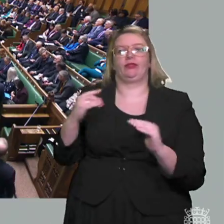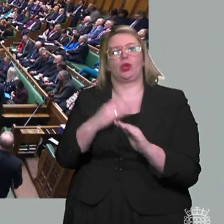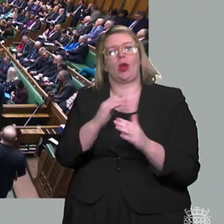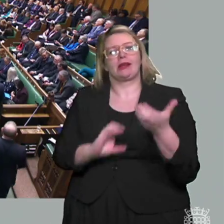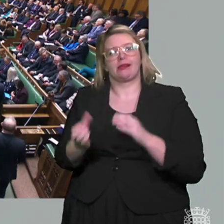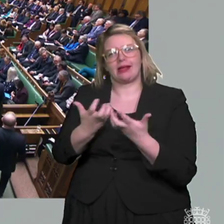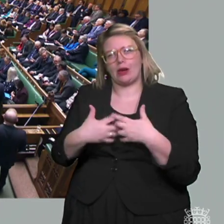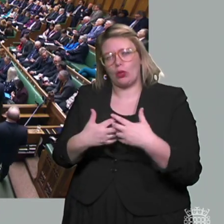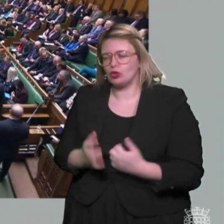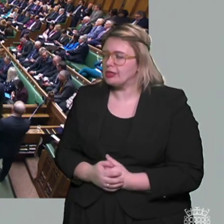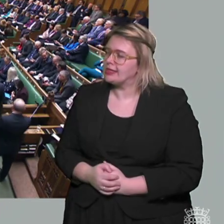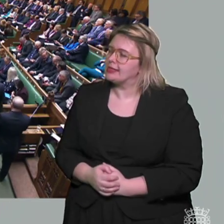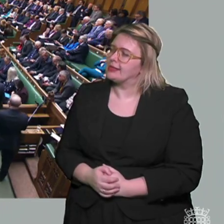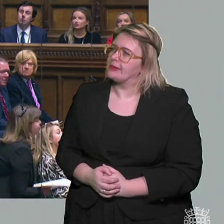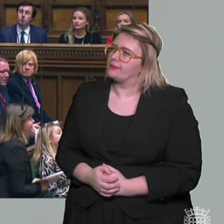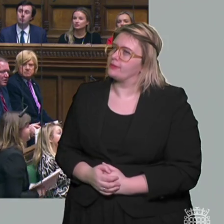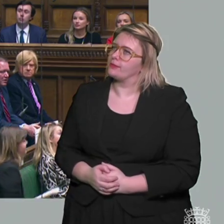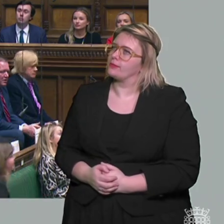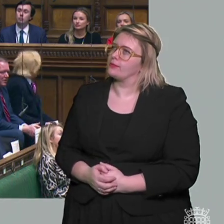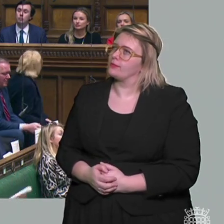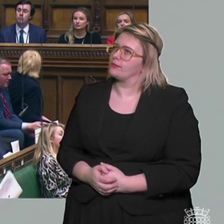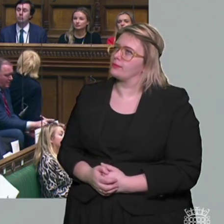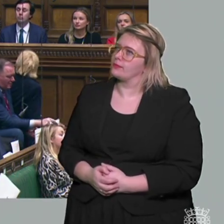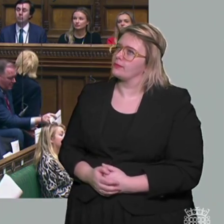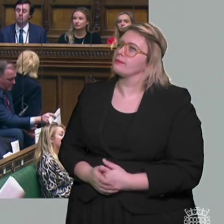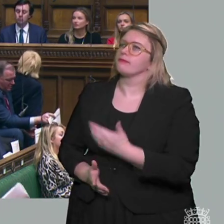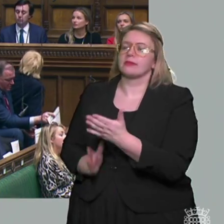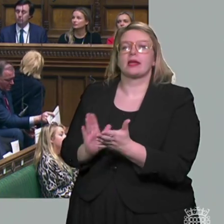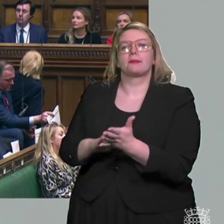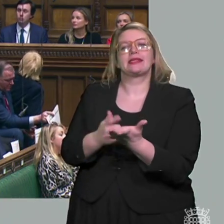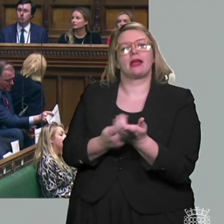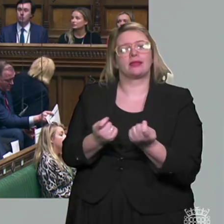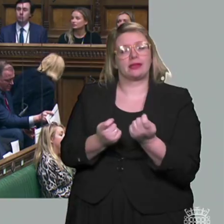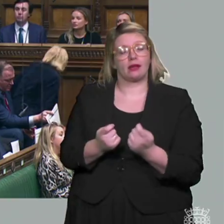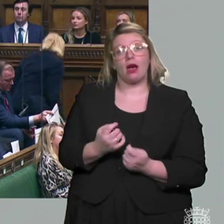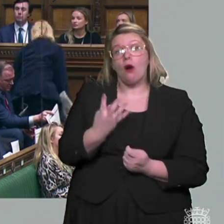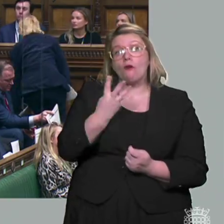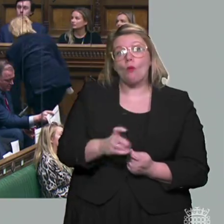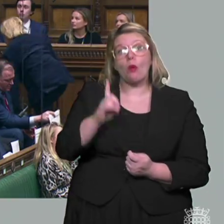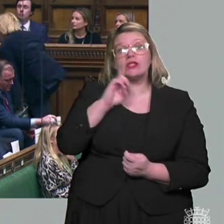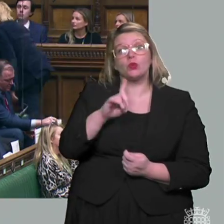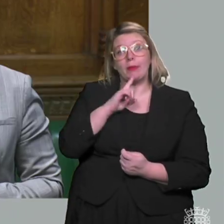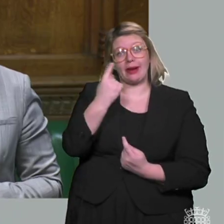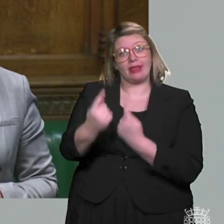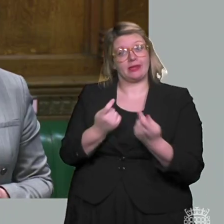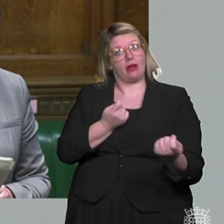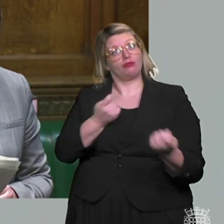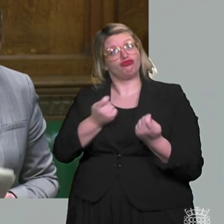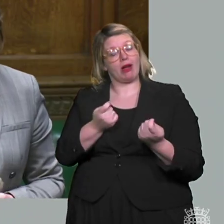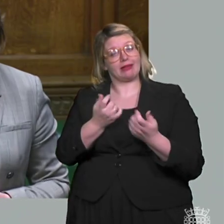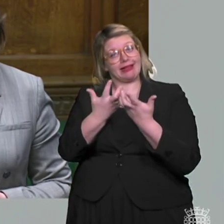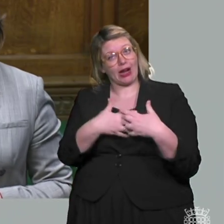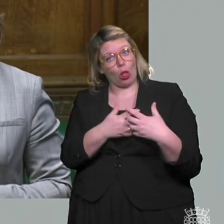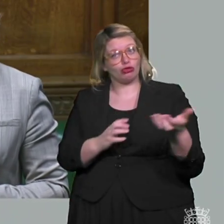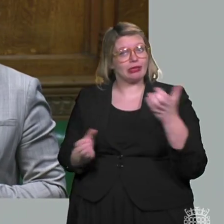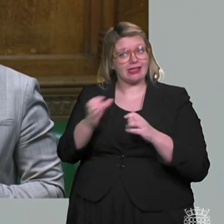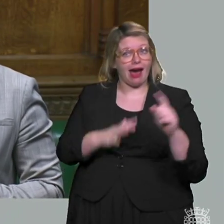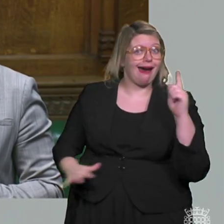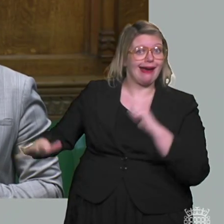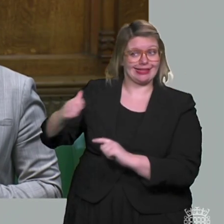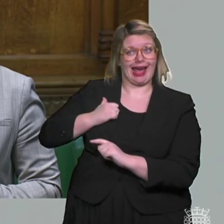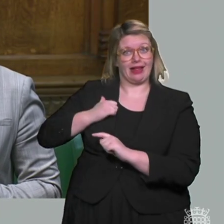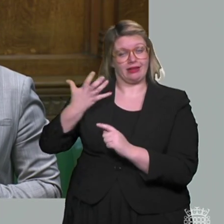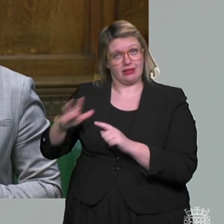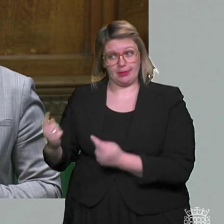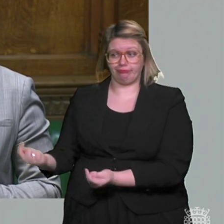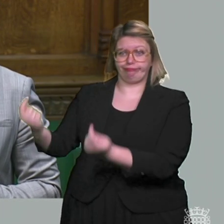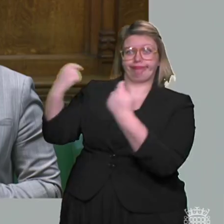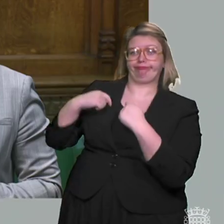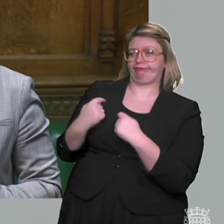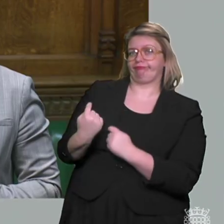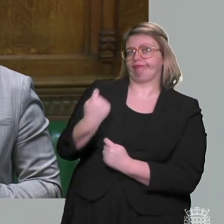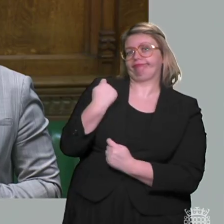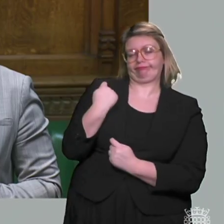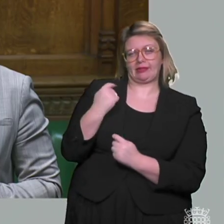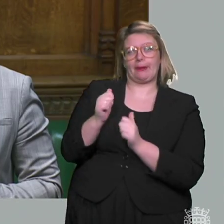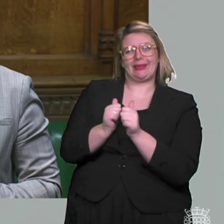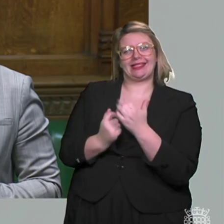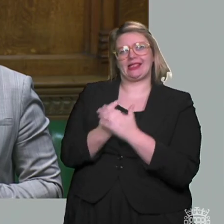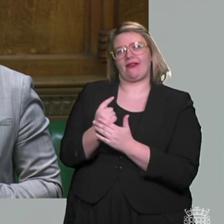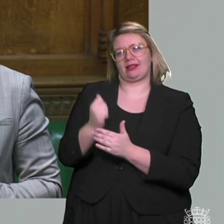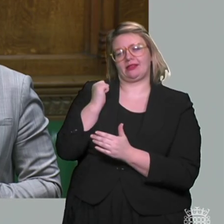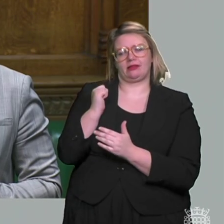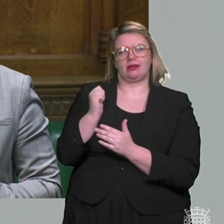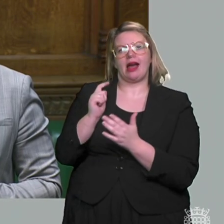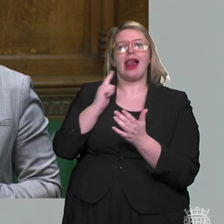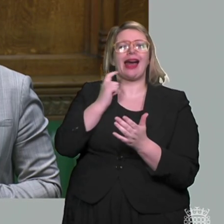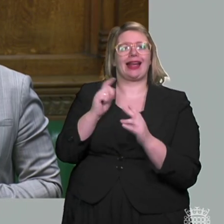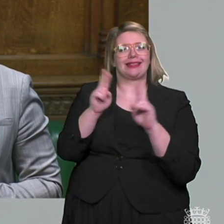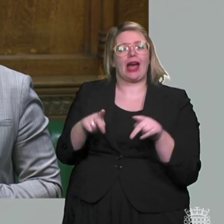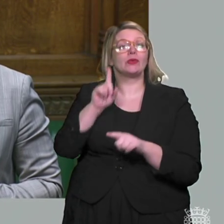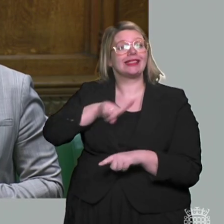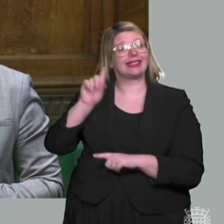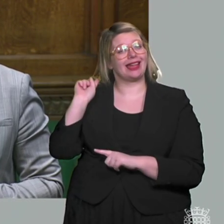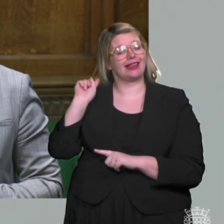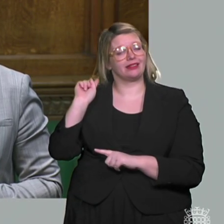The Secretary of State for Business and Trade welcomed a trade delegation of more than 40 women who run technology and science businesses in Canada at a business event at Lancaster House yesterday.